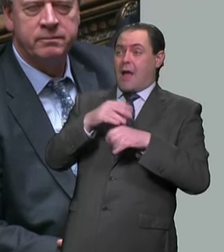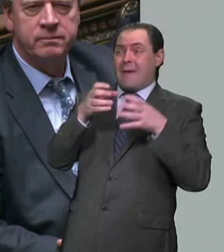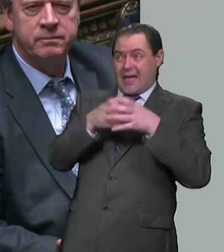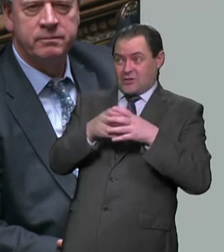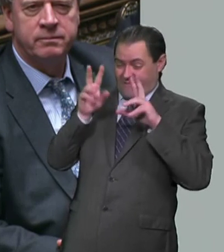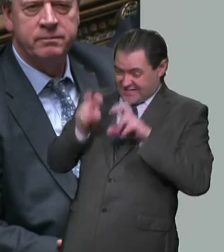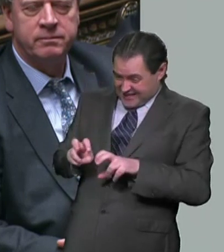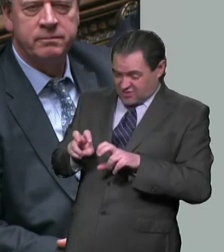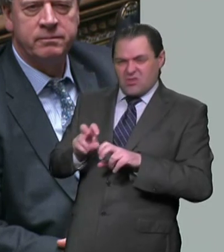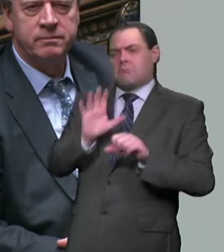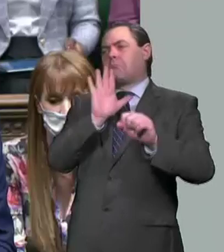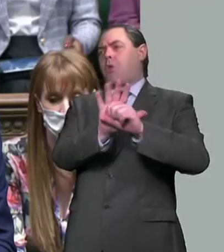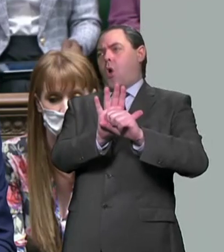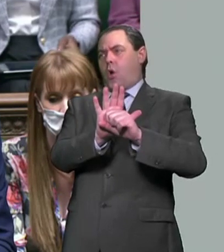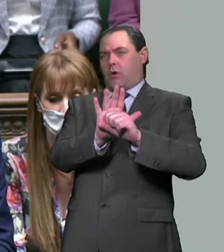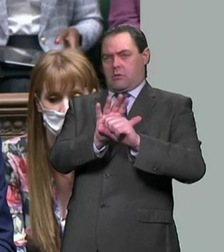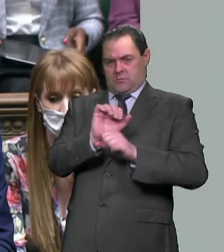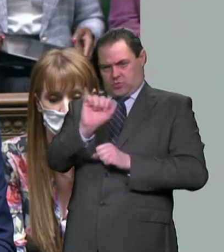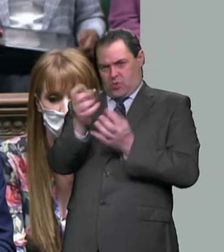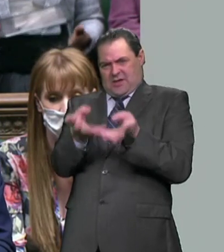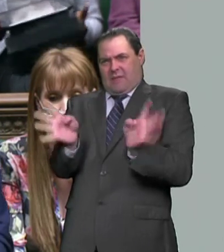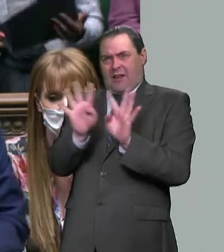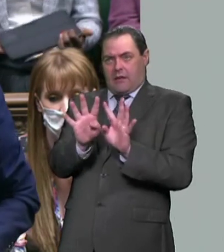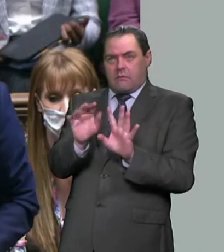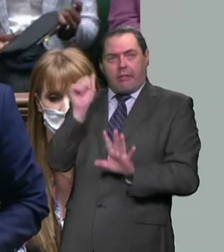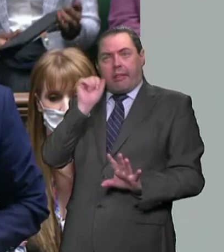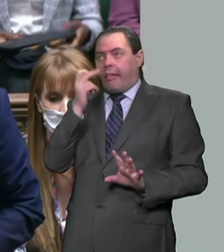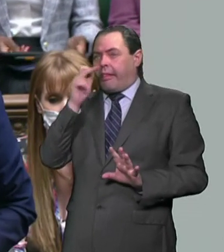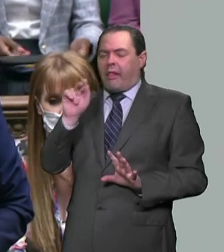The Prime Minister’s Cabinet is turning a blind eye to scammers.